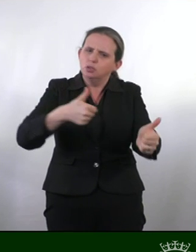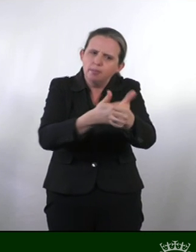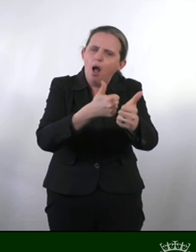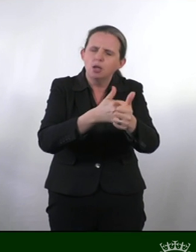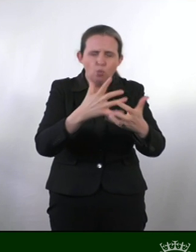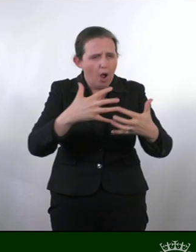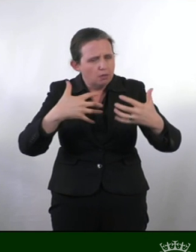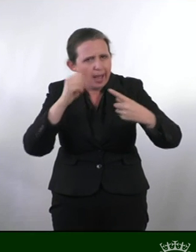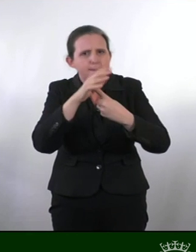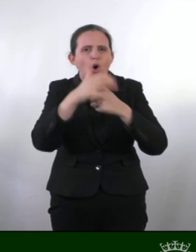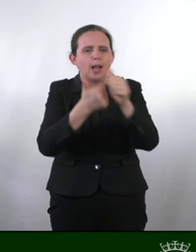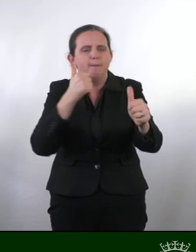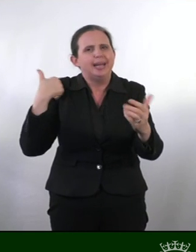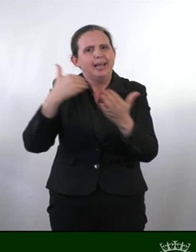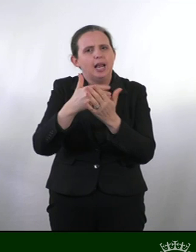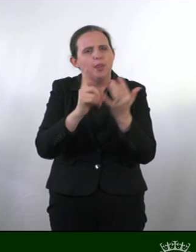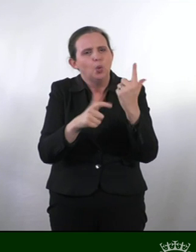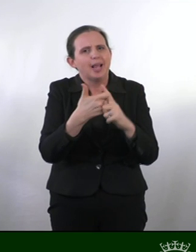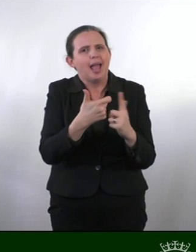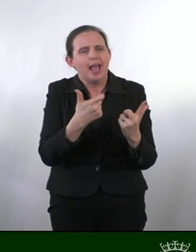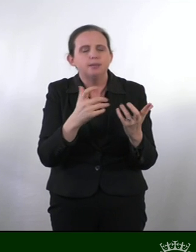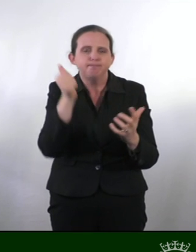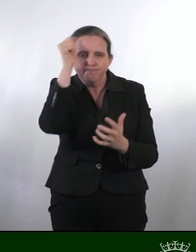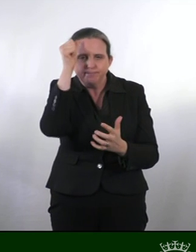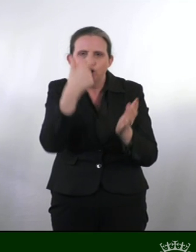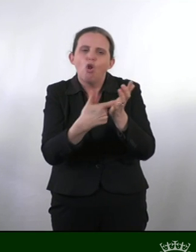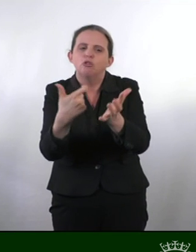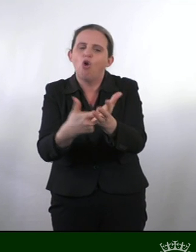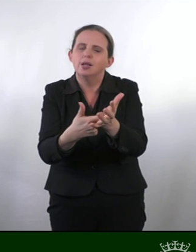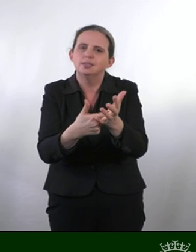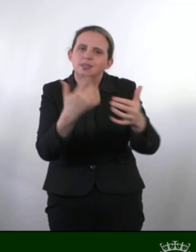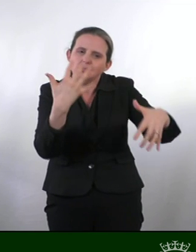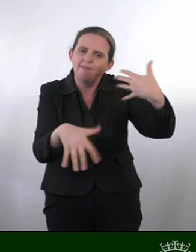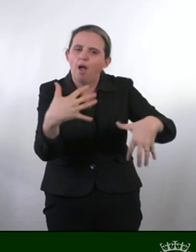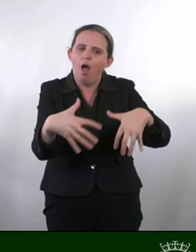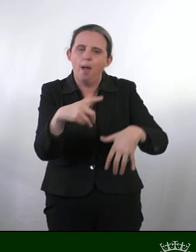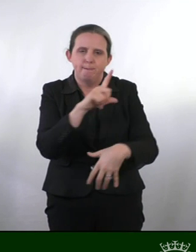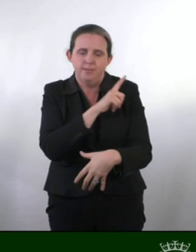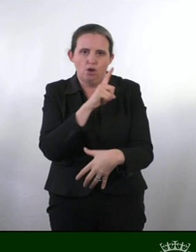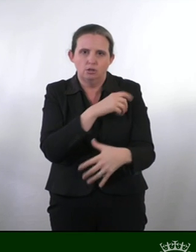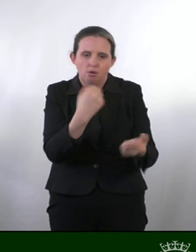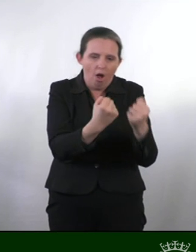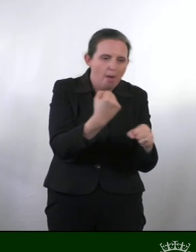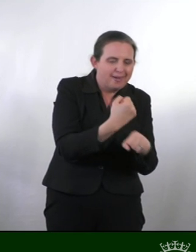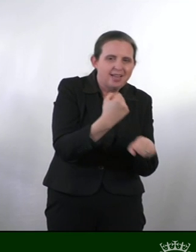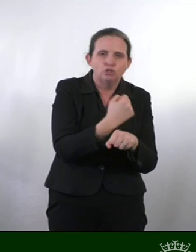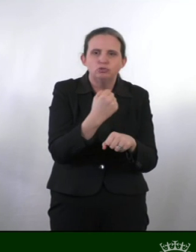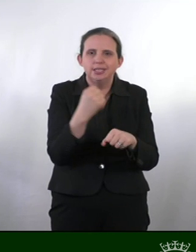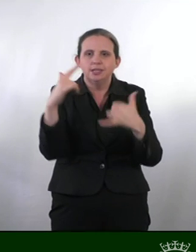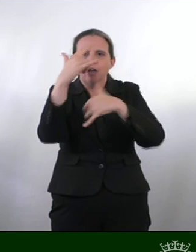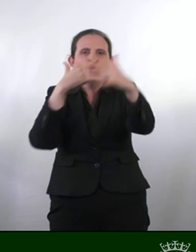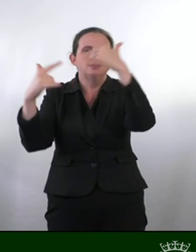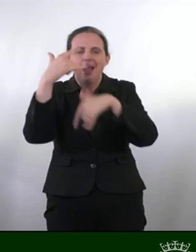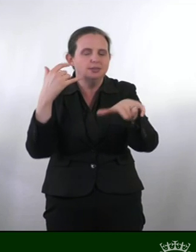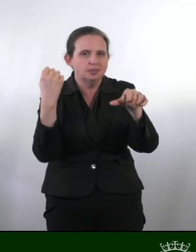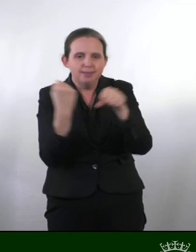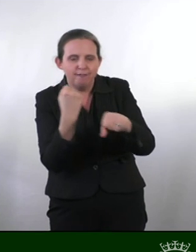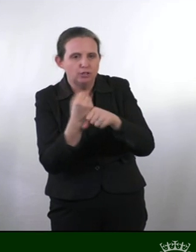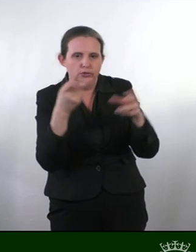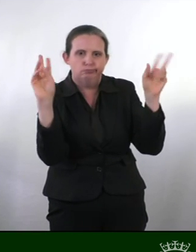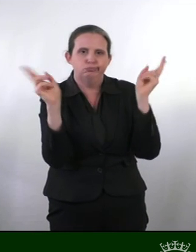Obviously, at the moment Rolls-Royce is suffering from the problems in the aerospace sector—the fact that no one is flying.